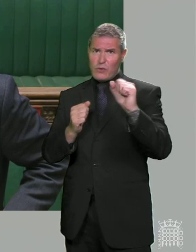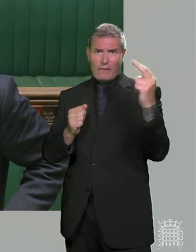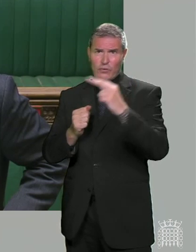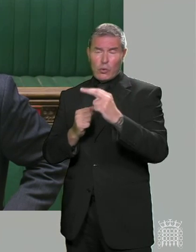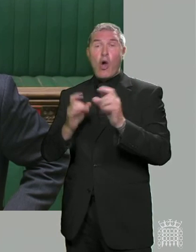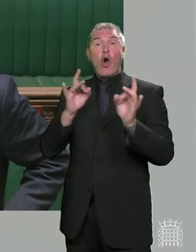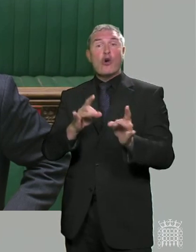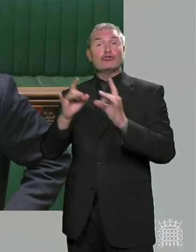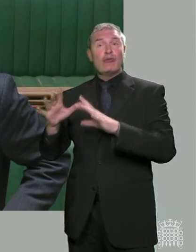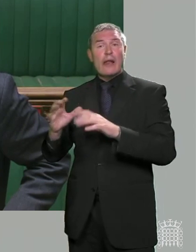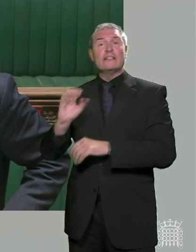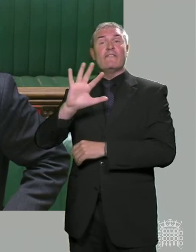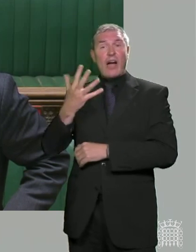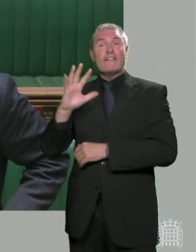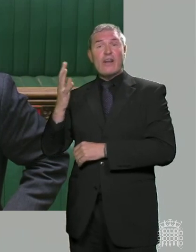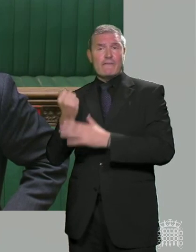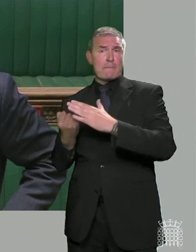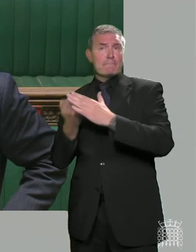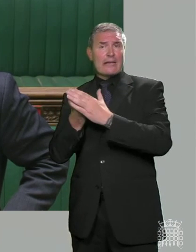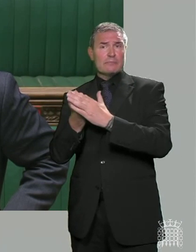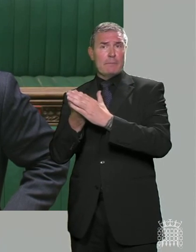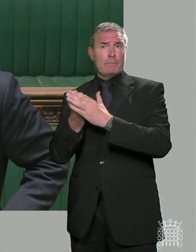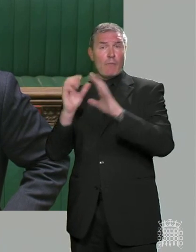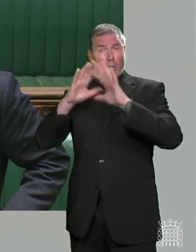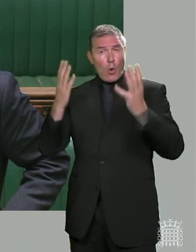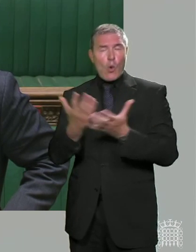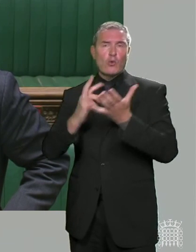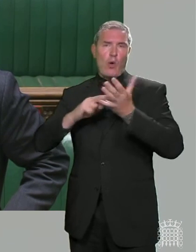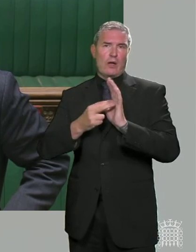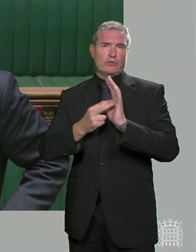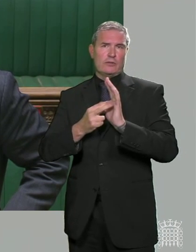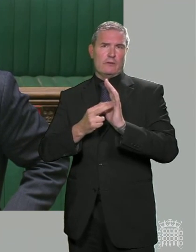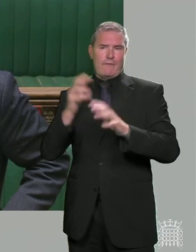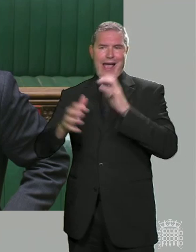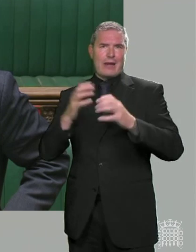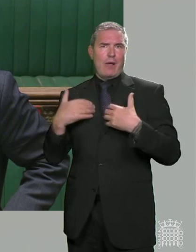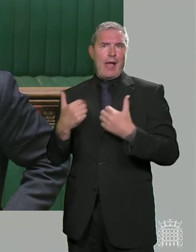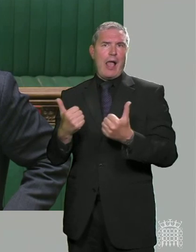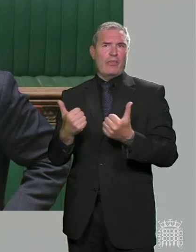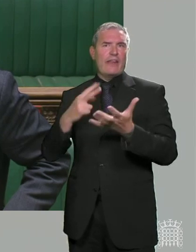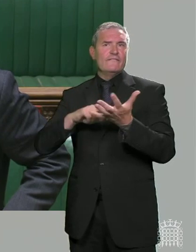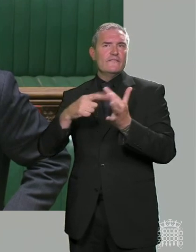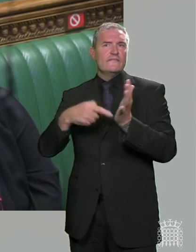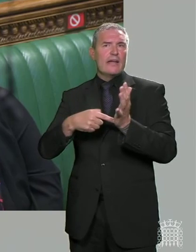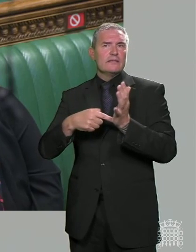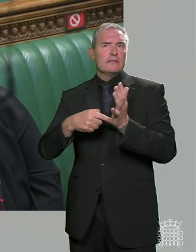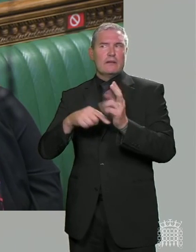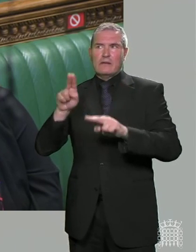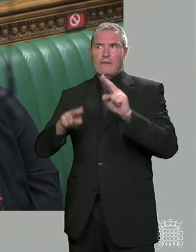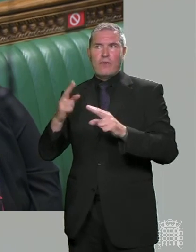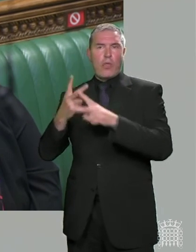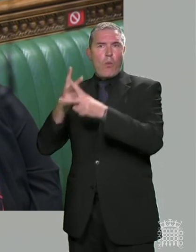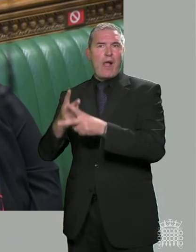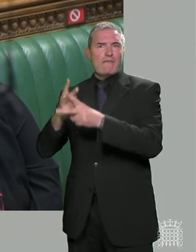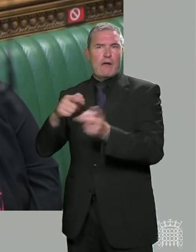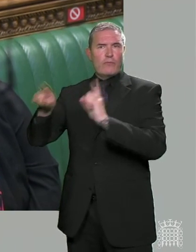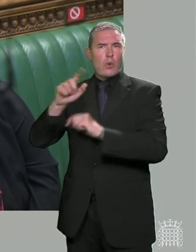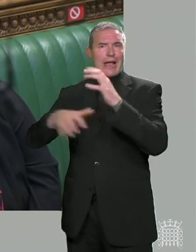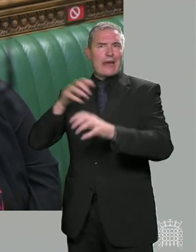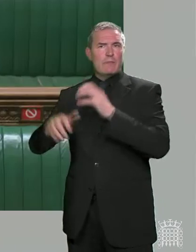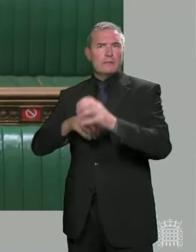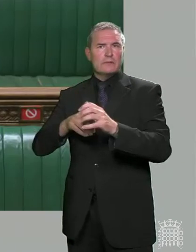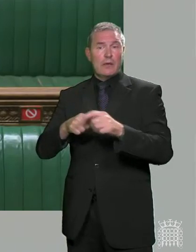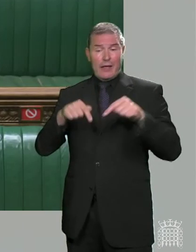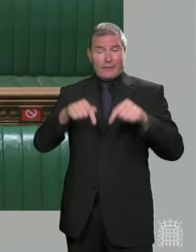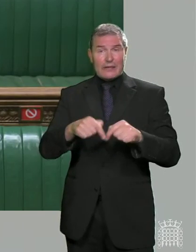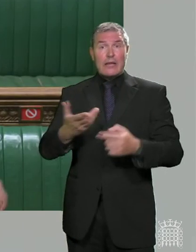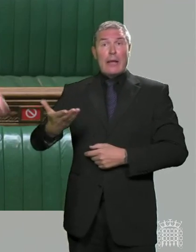Australia is marked five out of five, which is the highest possible, for animal welfare by the World Organisation for Animal Health performance of veterinary services evaluation team.